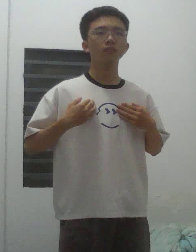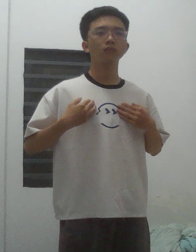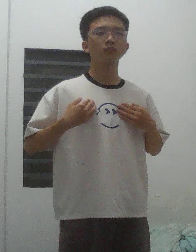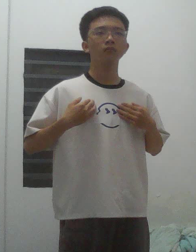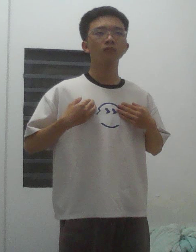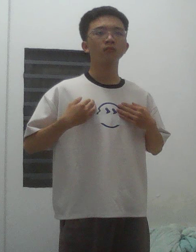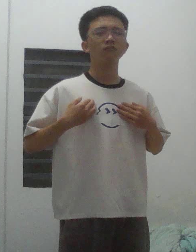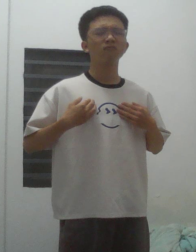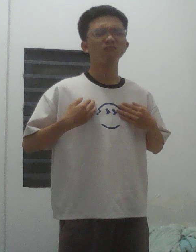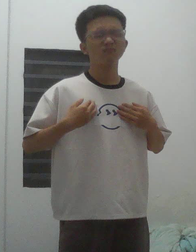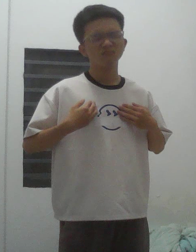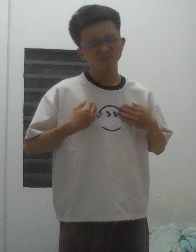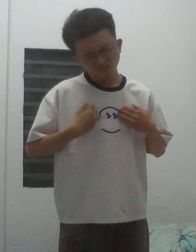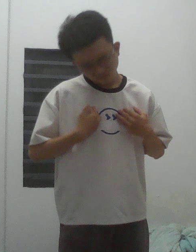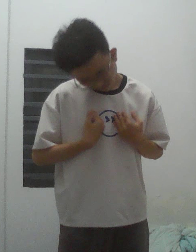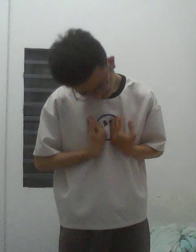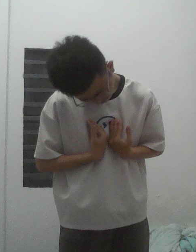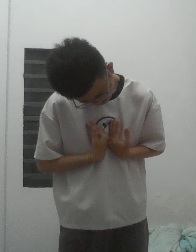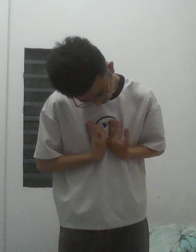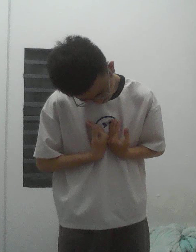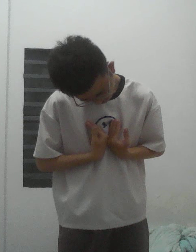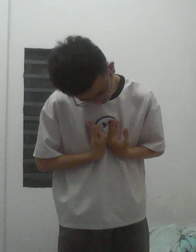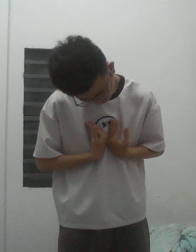met